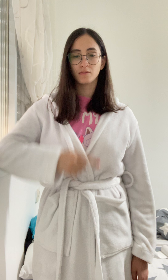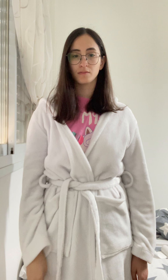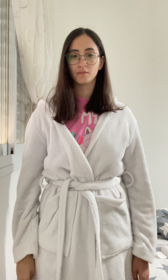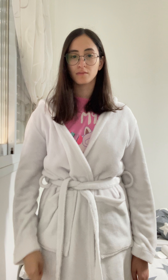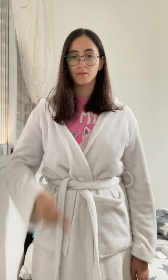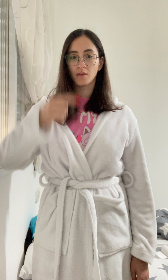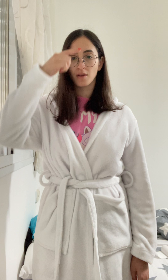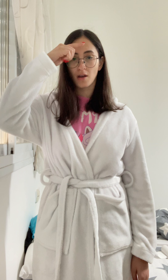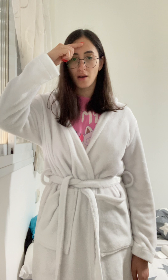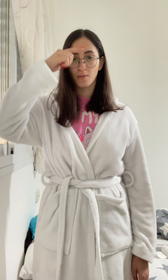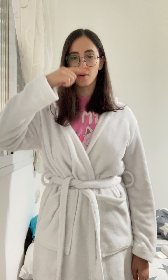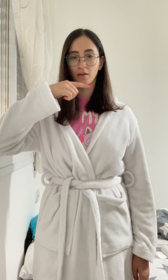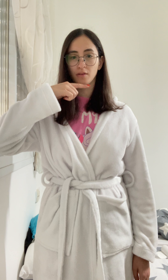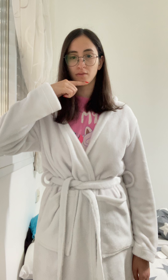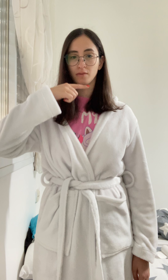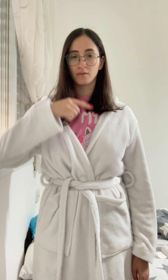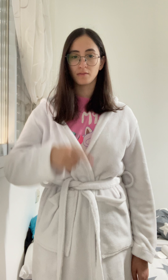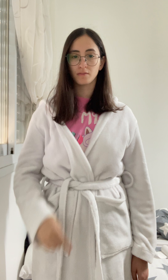אבא